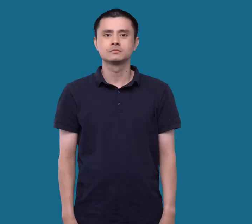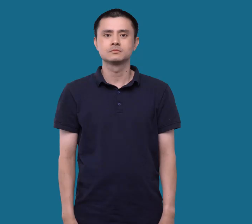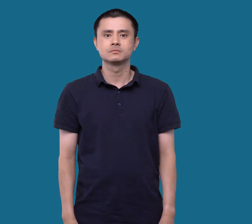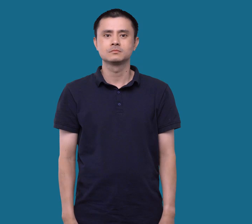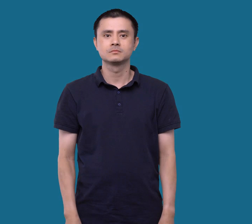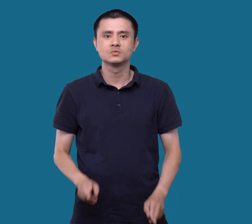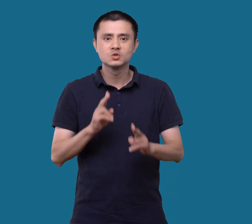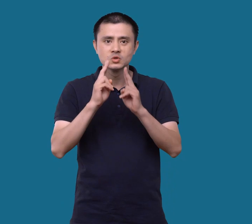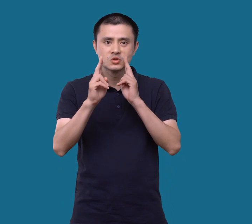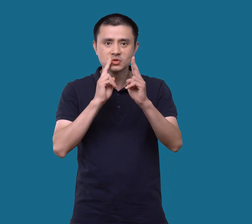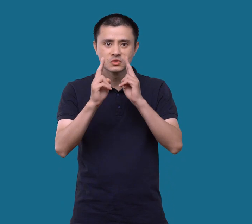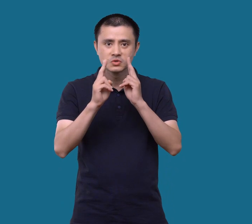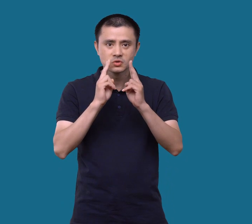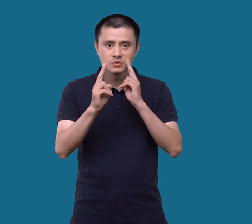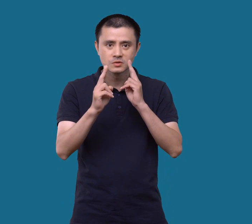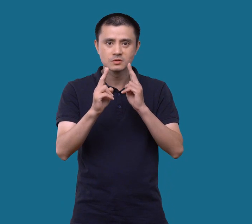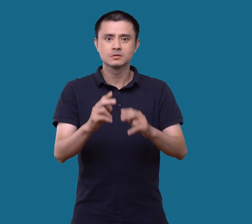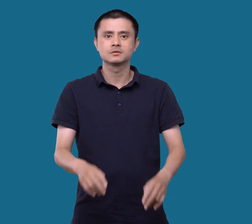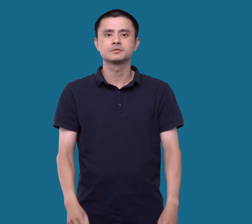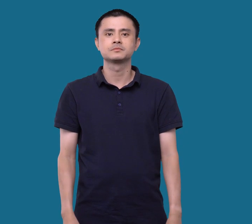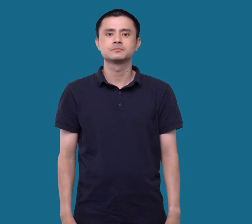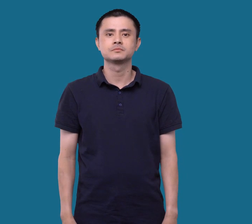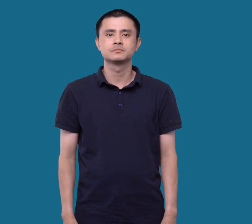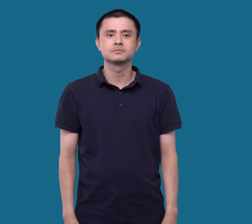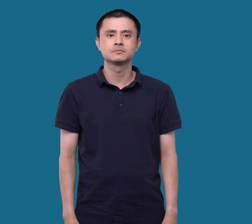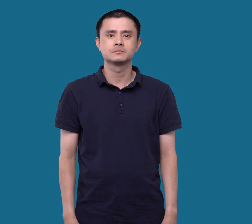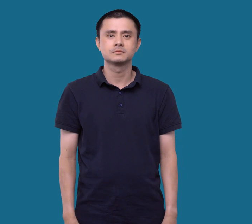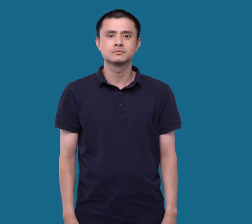ngôn ngữ